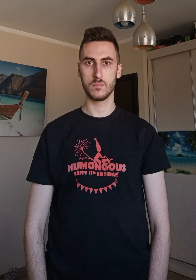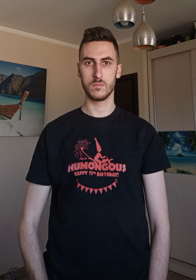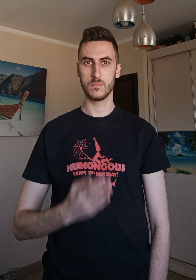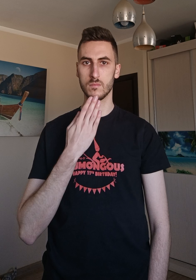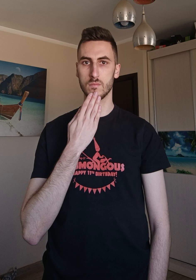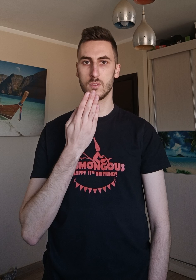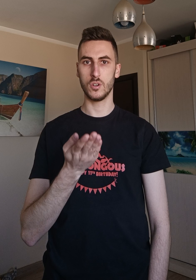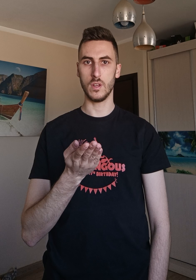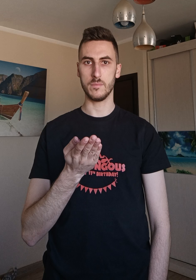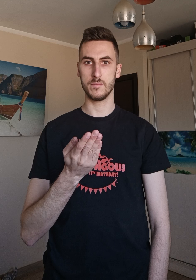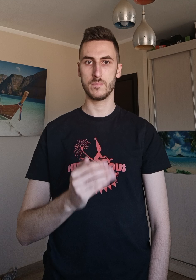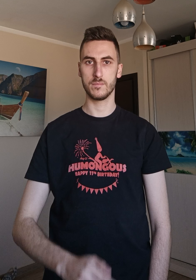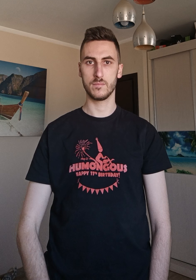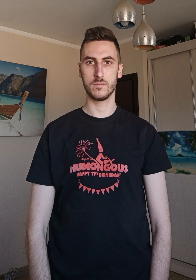תודה